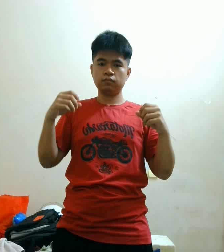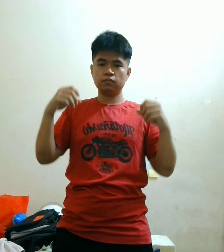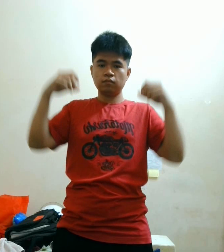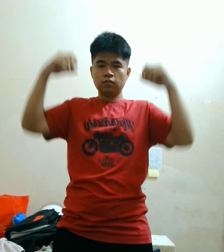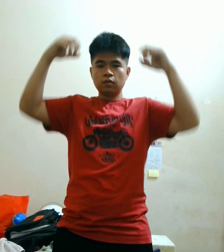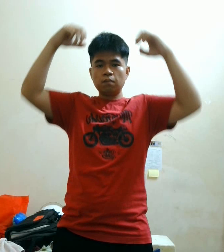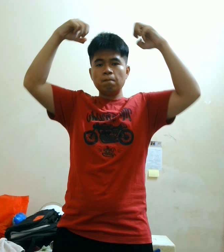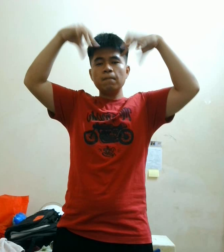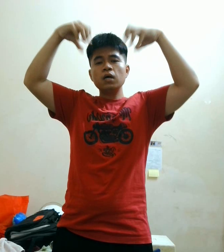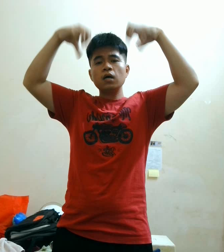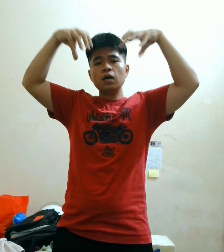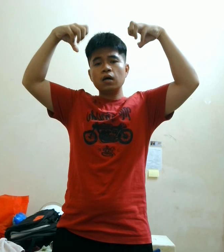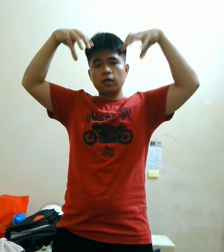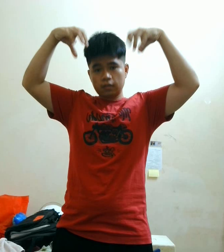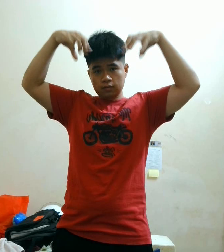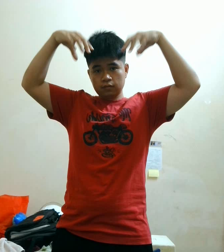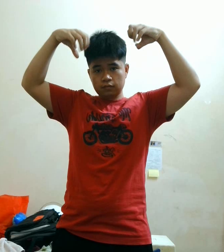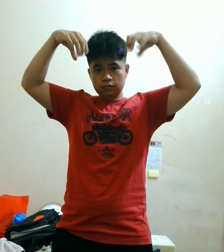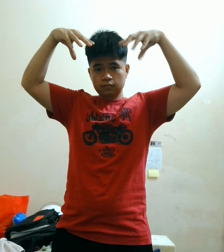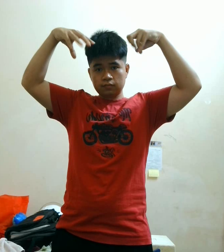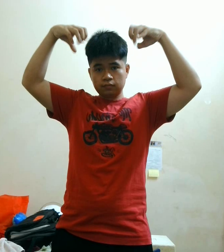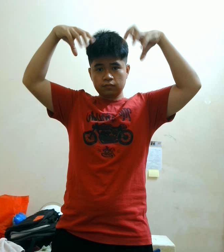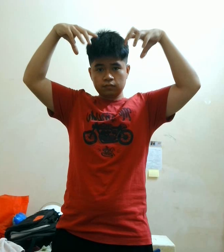mua